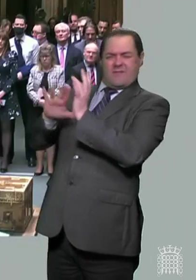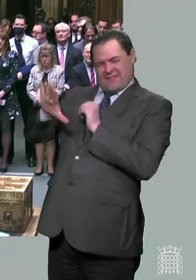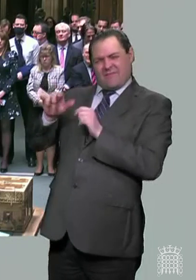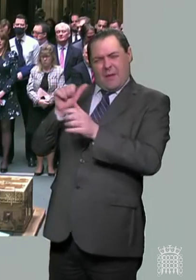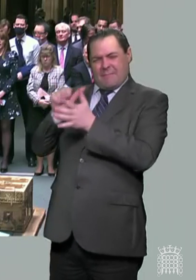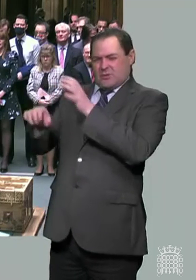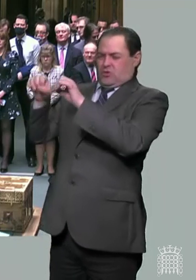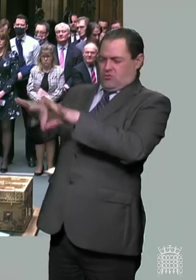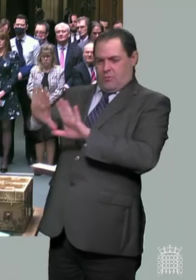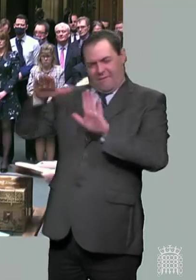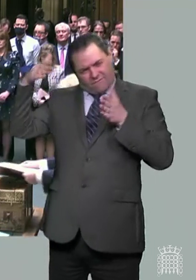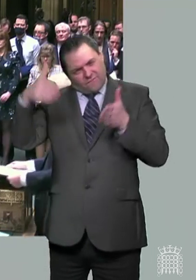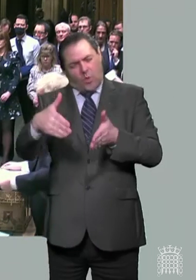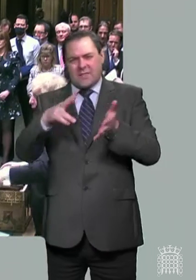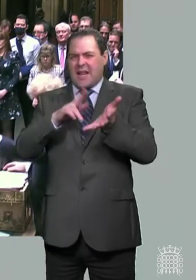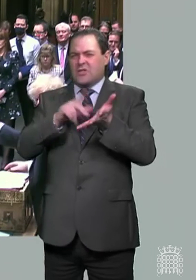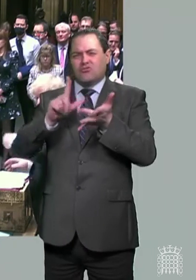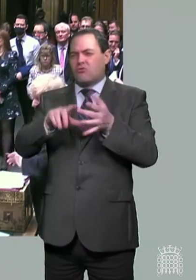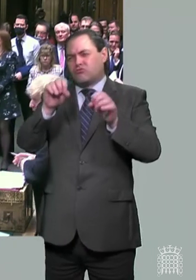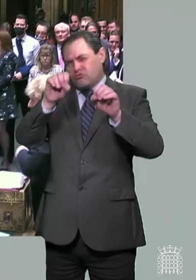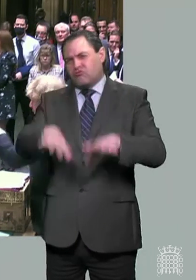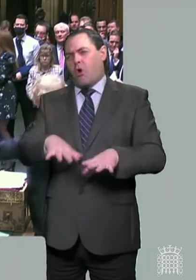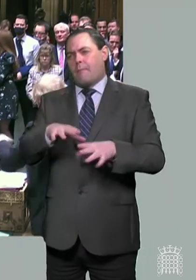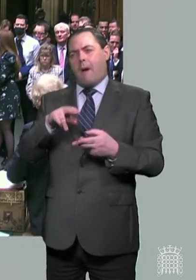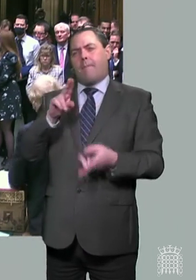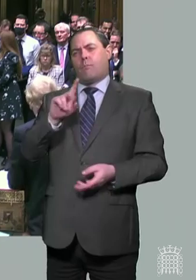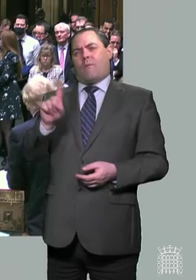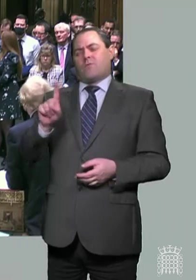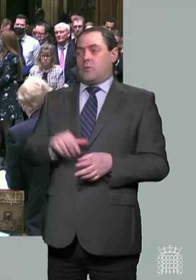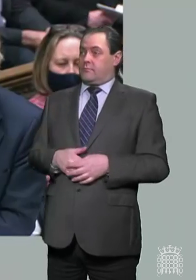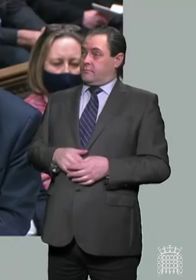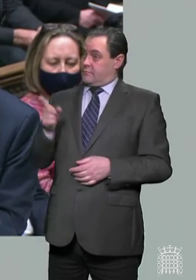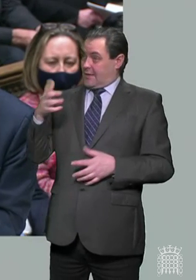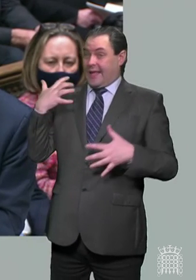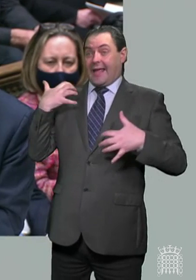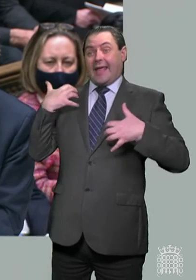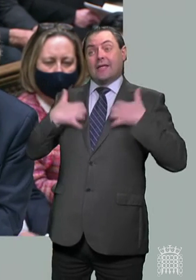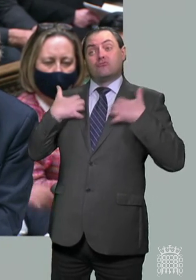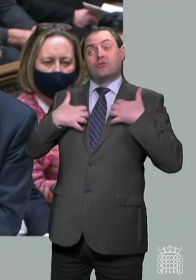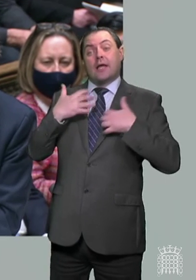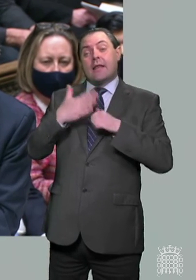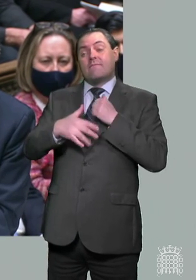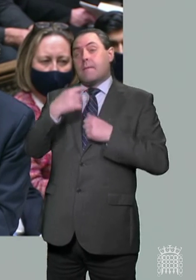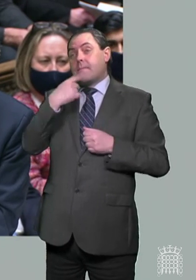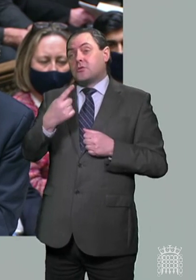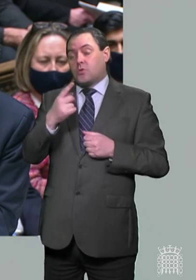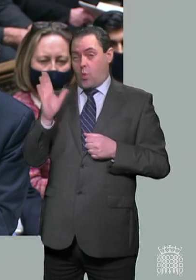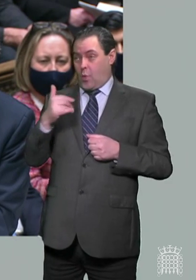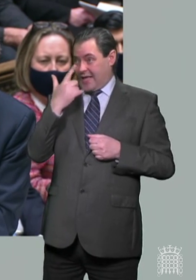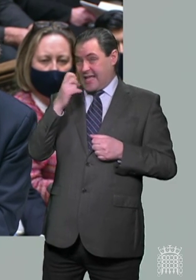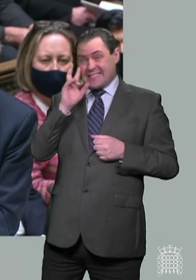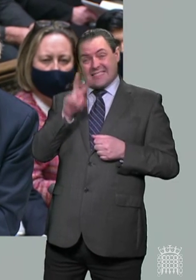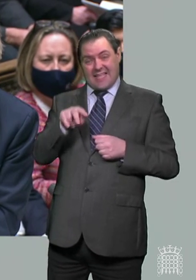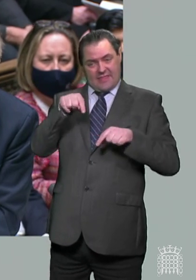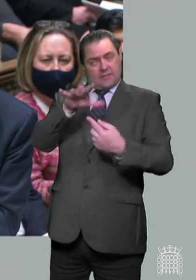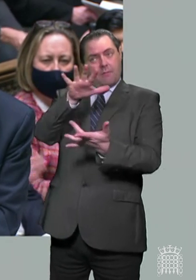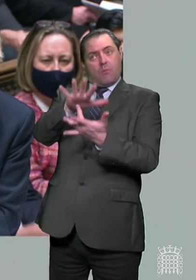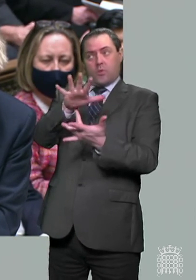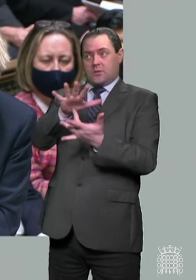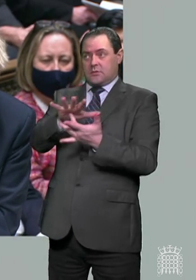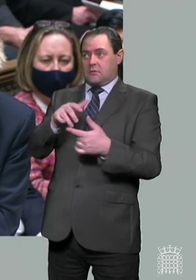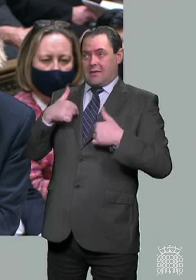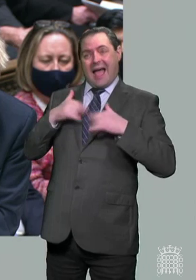It was interesting that the right honourable and learned Member for Holborn and St Pancras did not mention that, because I think everybody can see how vital this is.